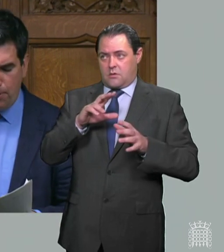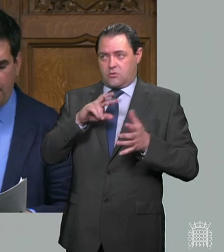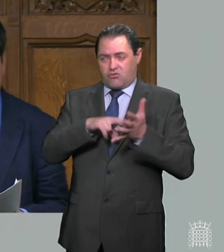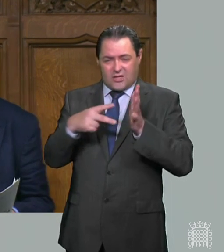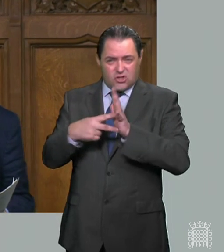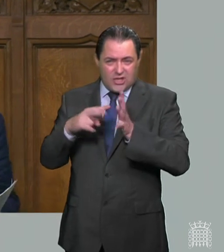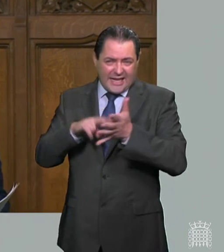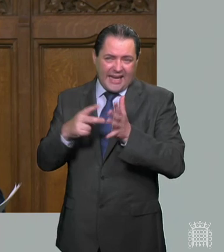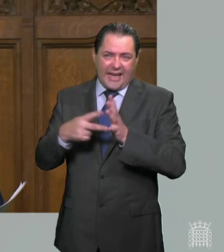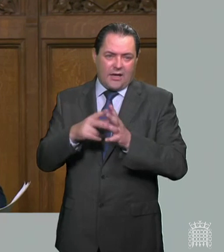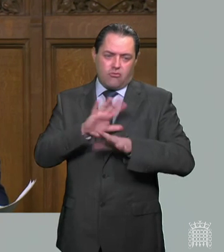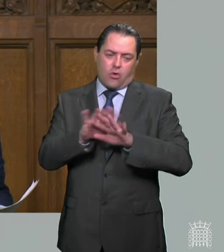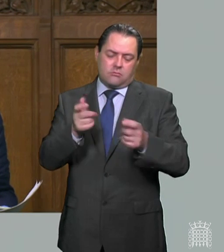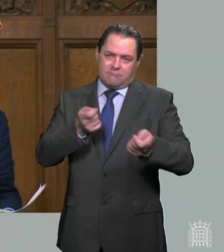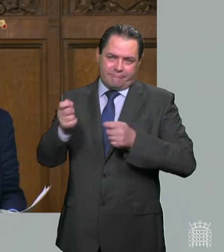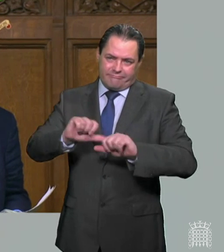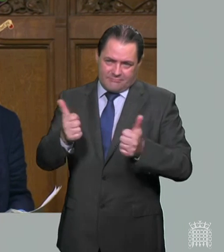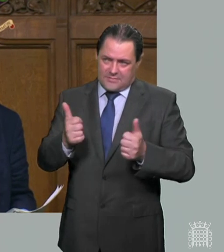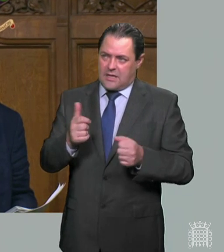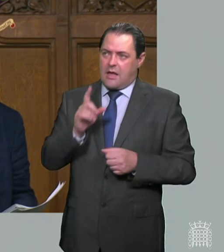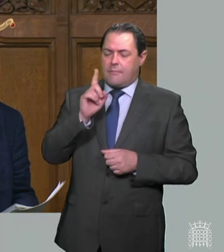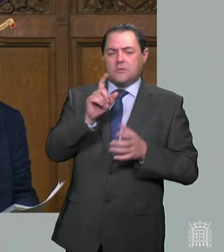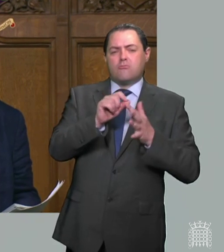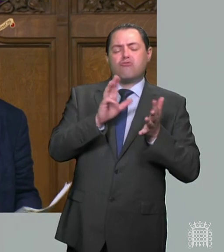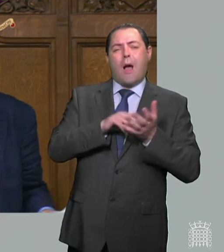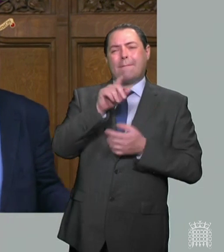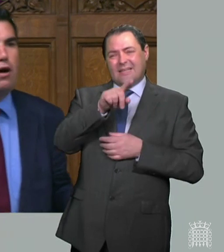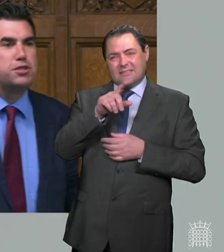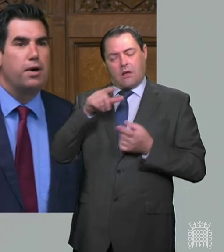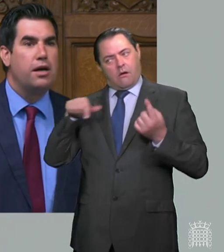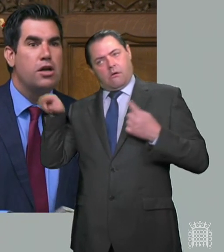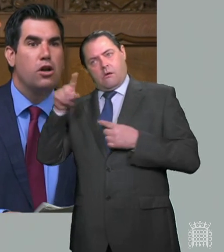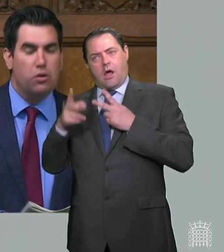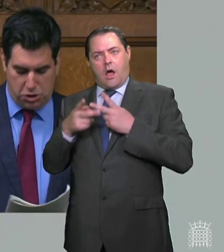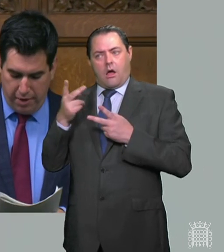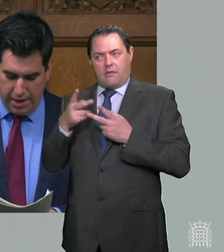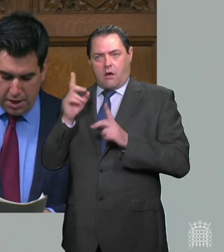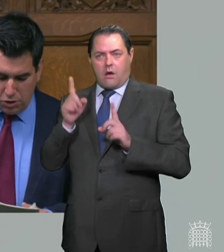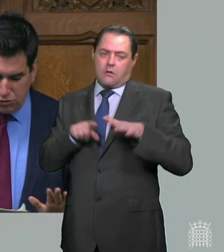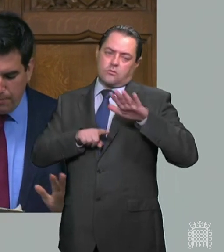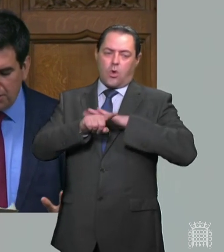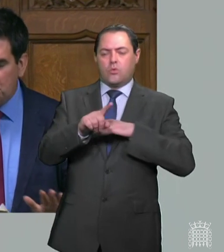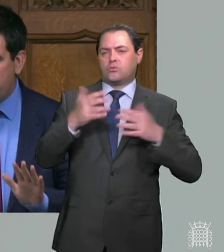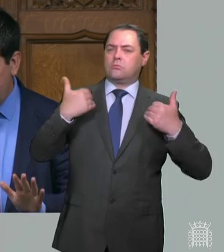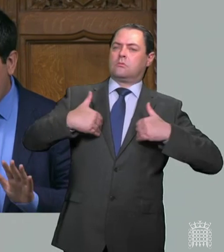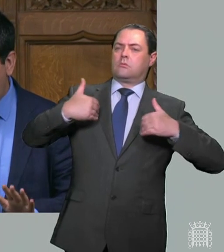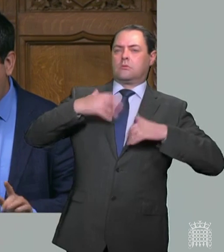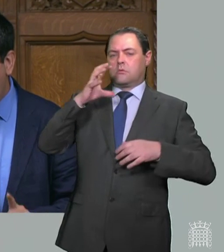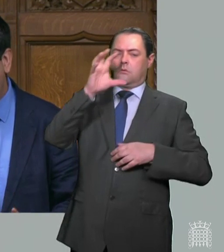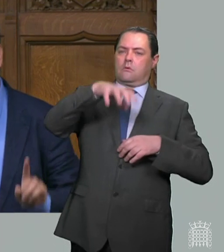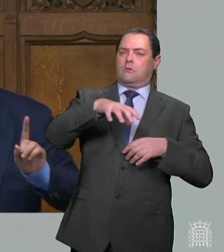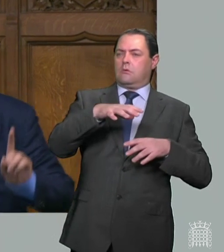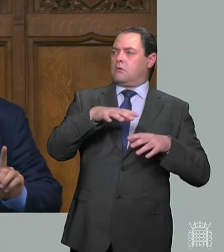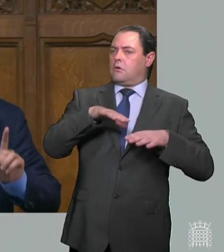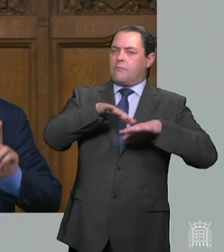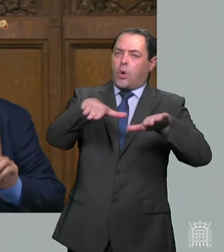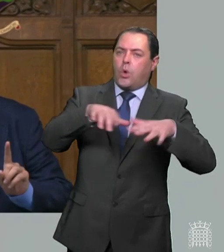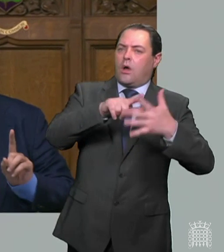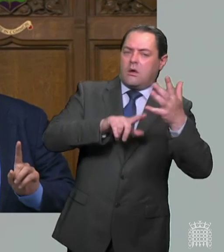Unlike the Prime Minister, not everybody has been able to run off to a luxury country mansion with a heated swimming pool.